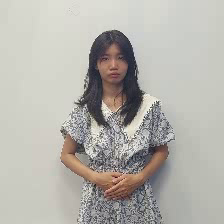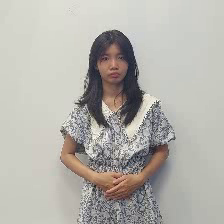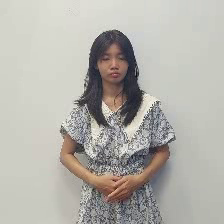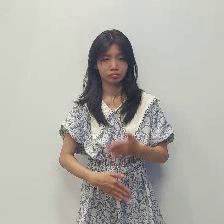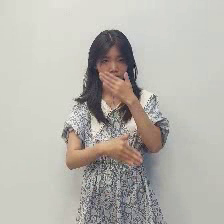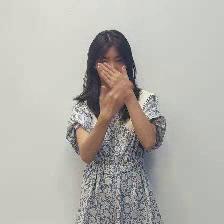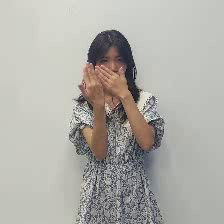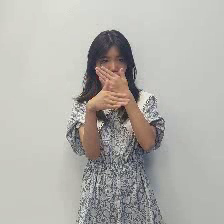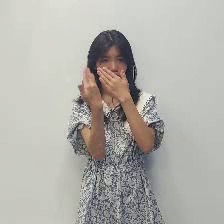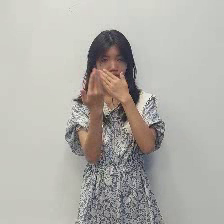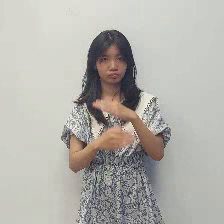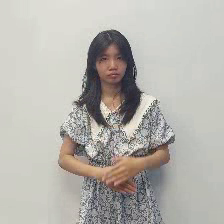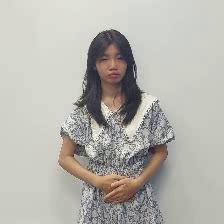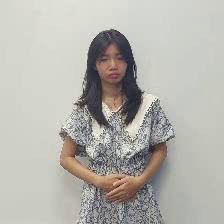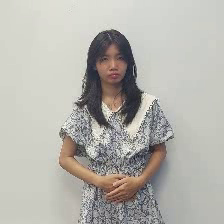Dễ